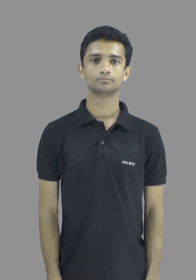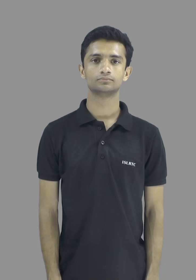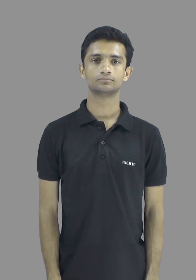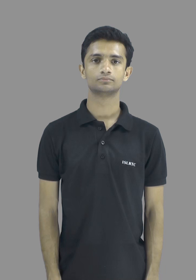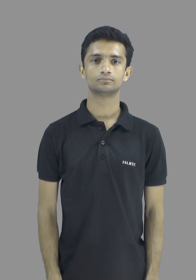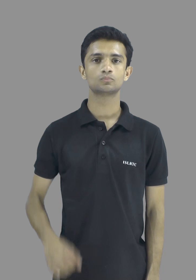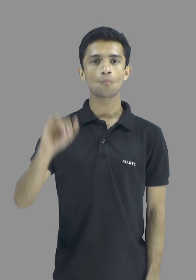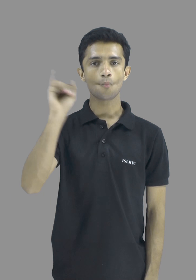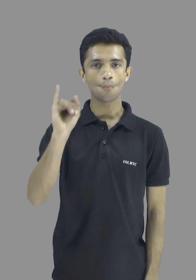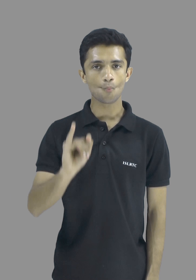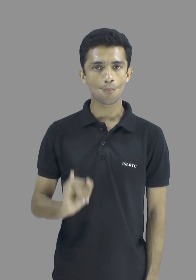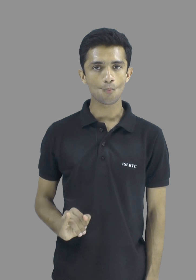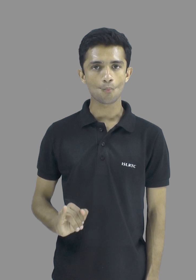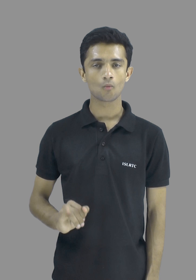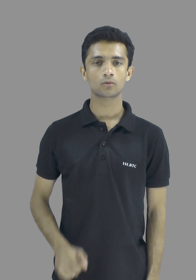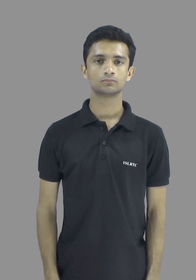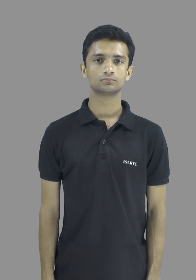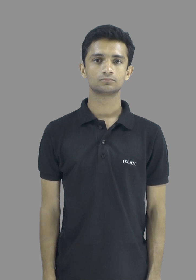Thin